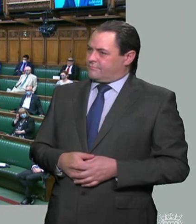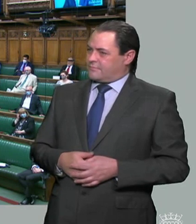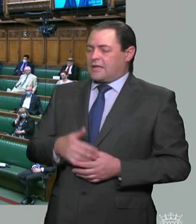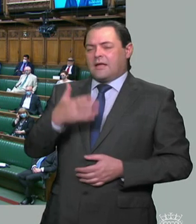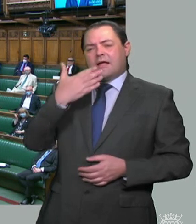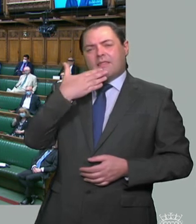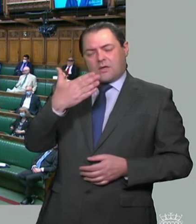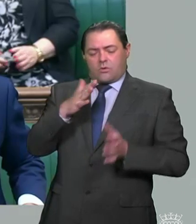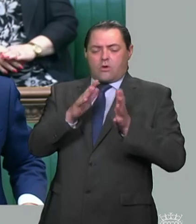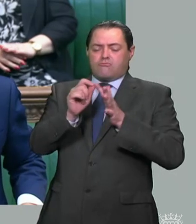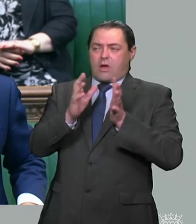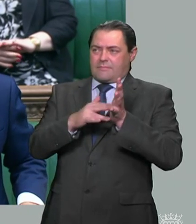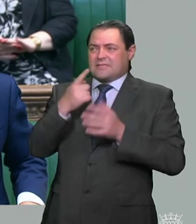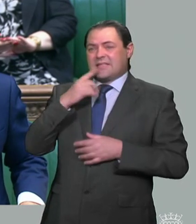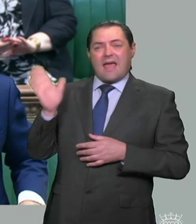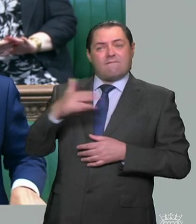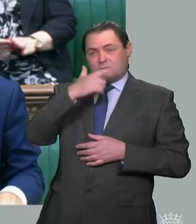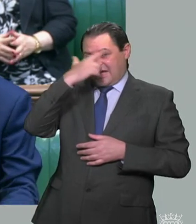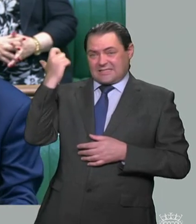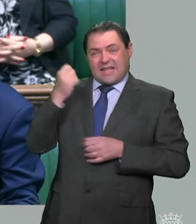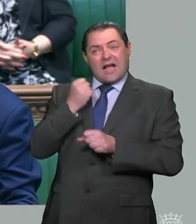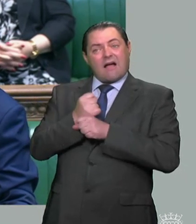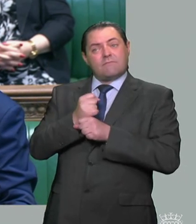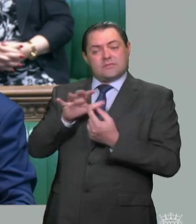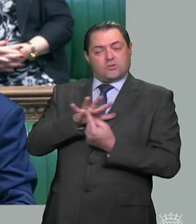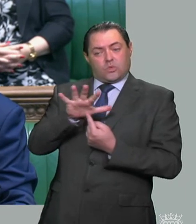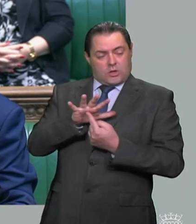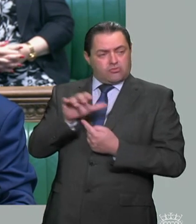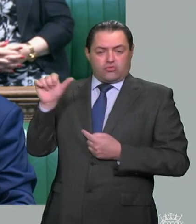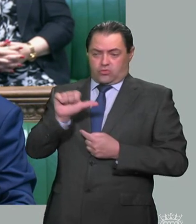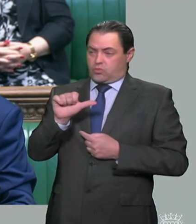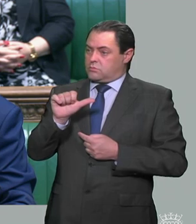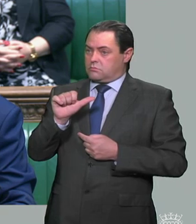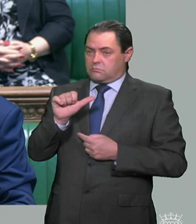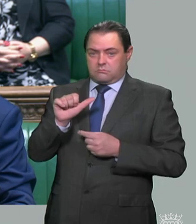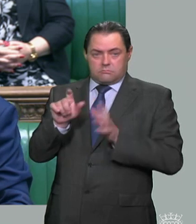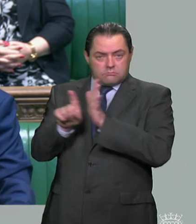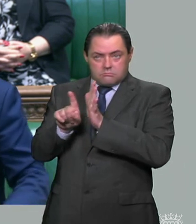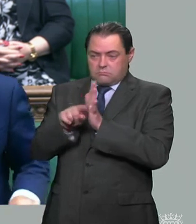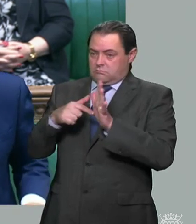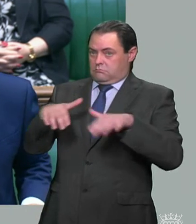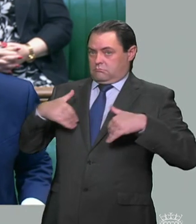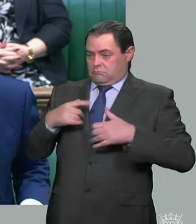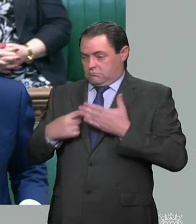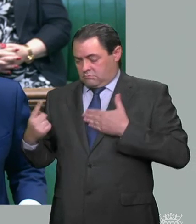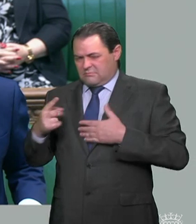The Prime Minister says that everyone understands the Government’s position as to what they should do if they are pinged by the NHS app.